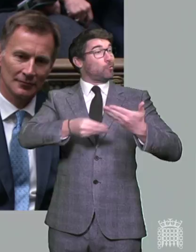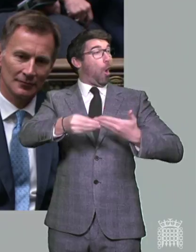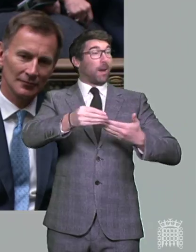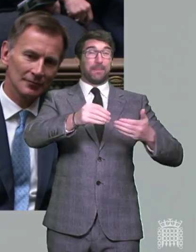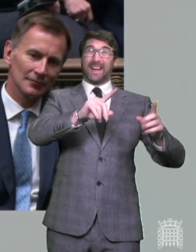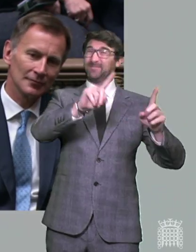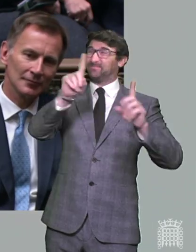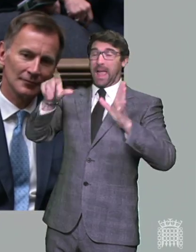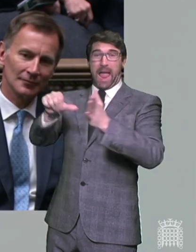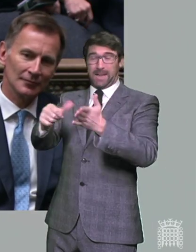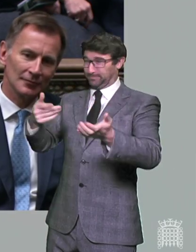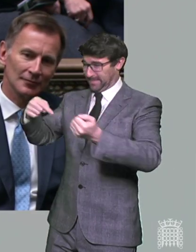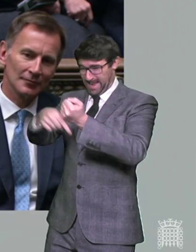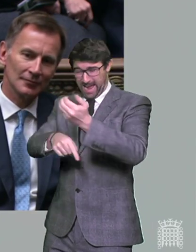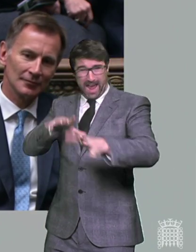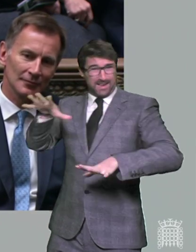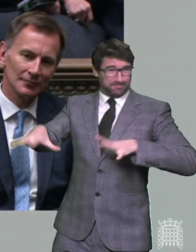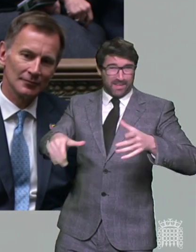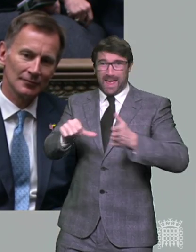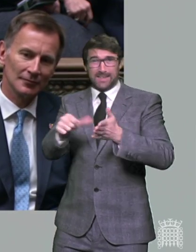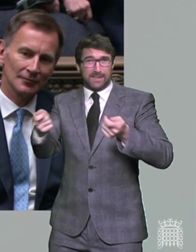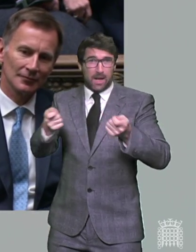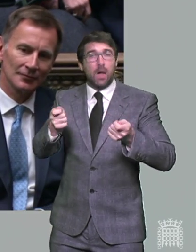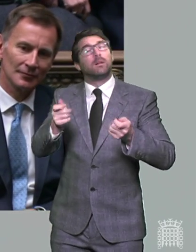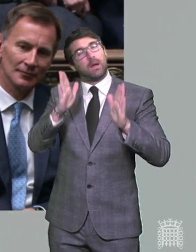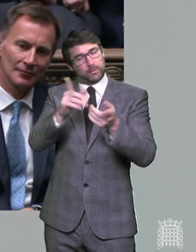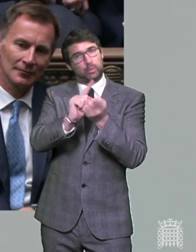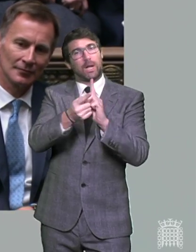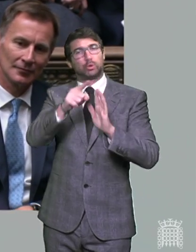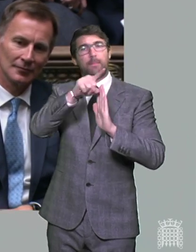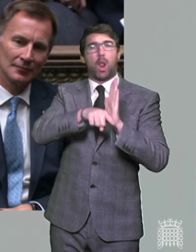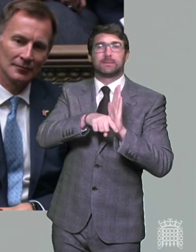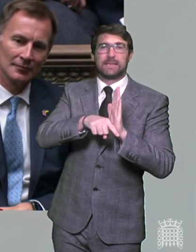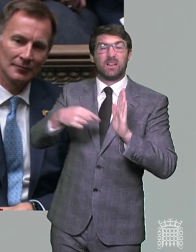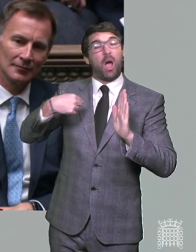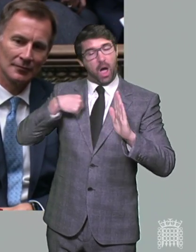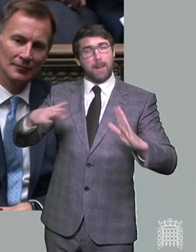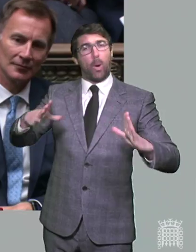I am somebody who is prepared to front up.